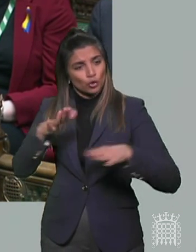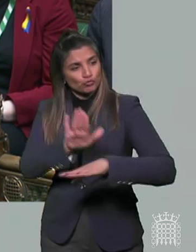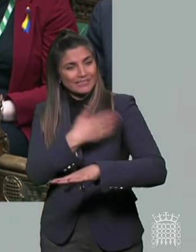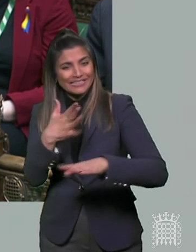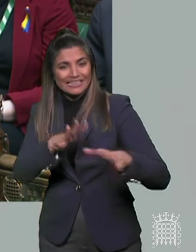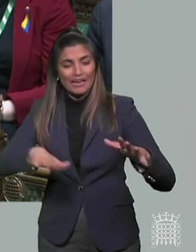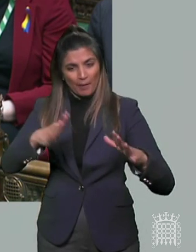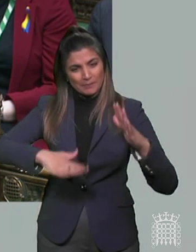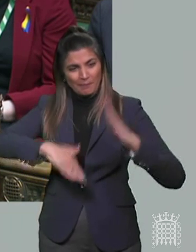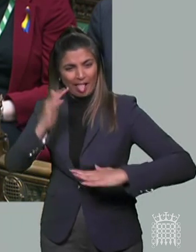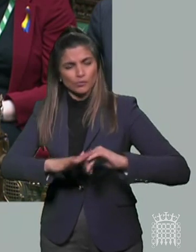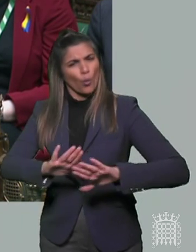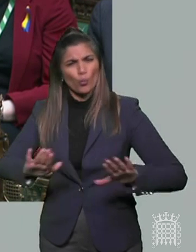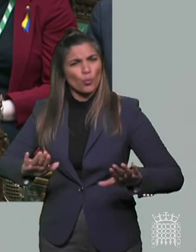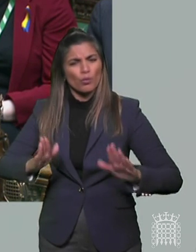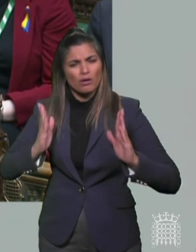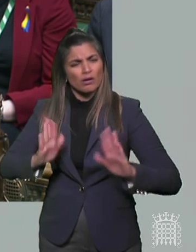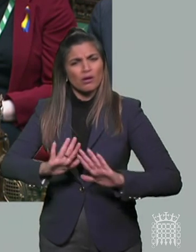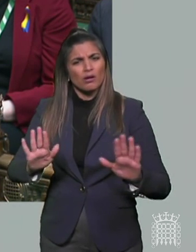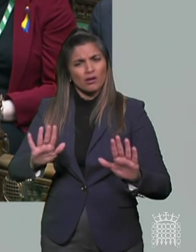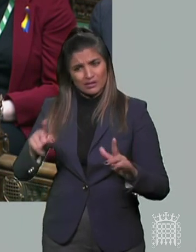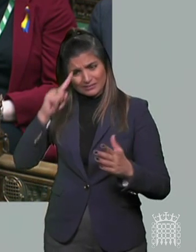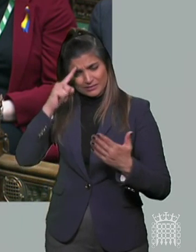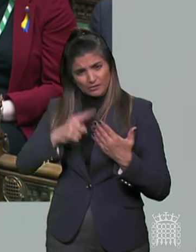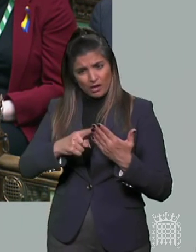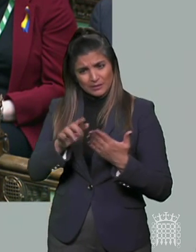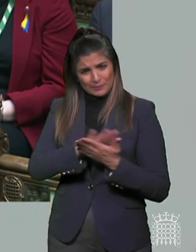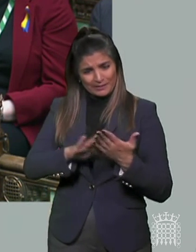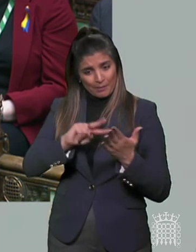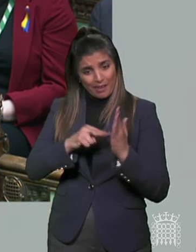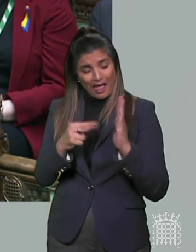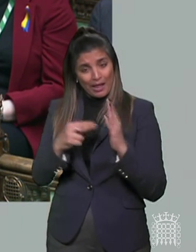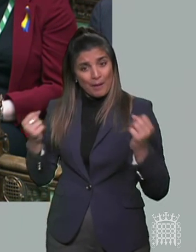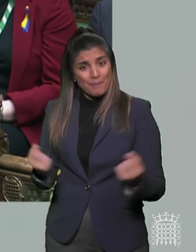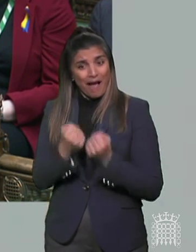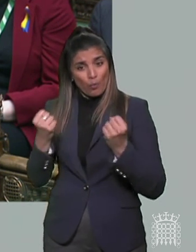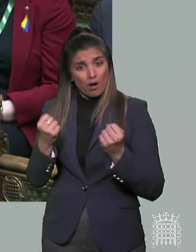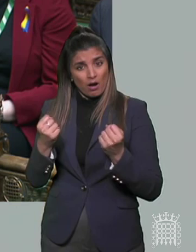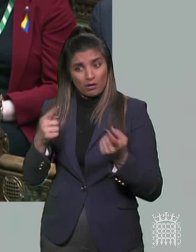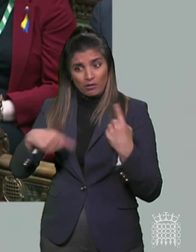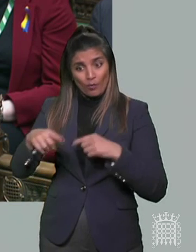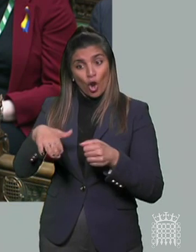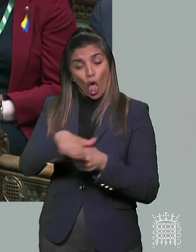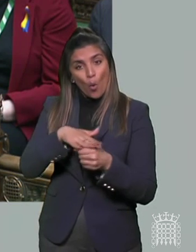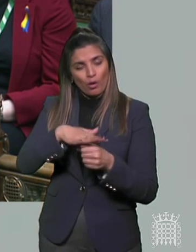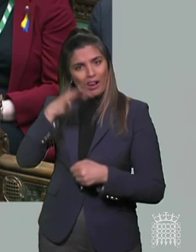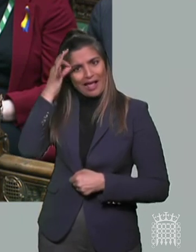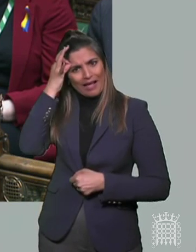An inspector has made a decision that would wipe away the planning powers of every local council in the country.